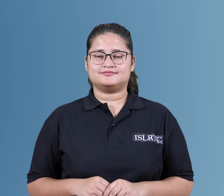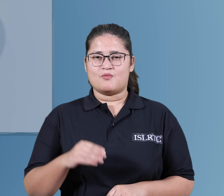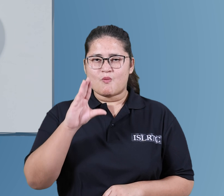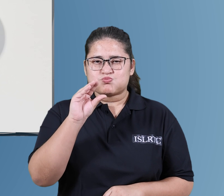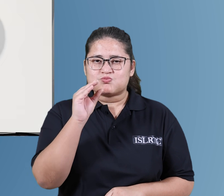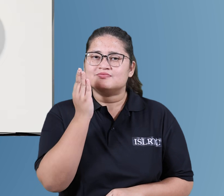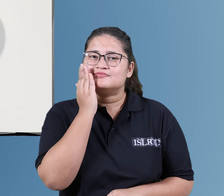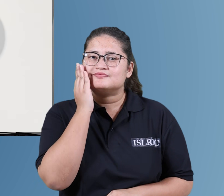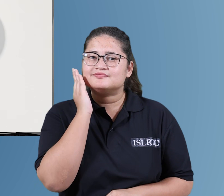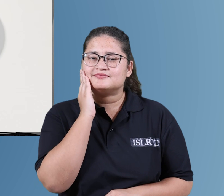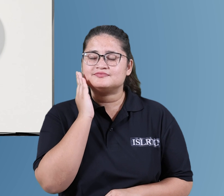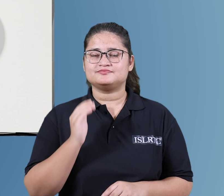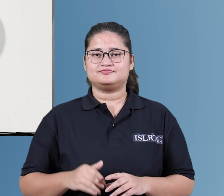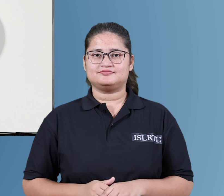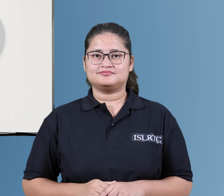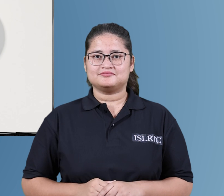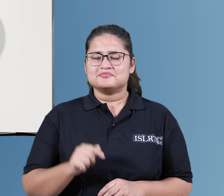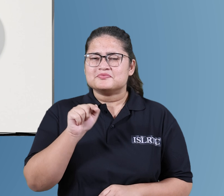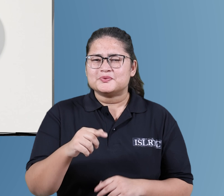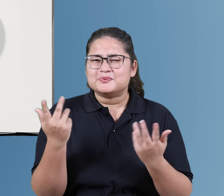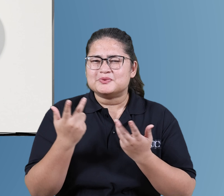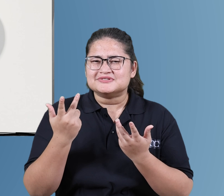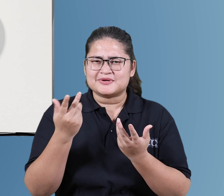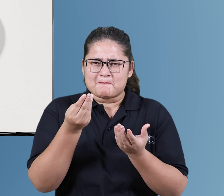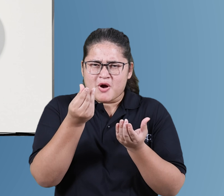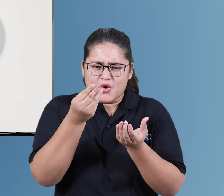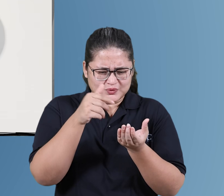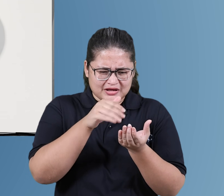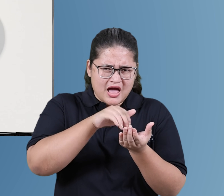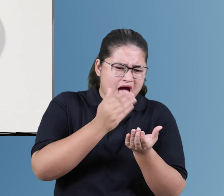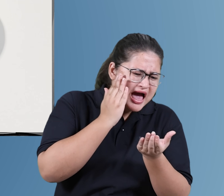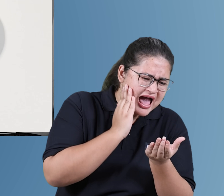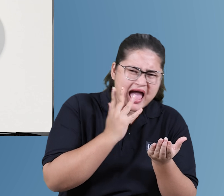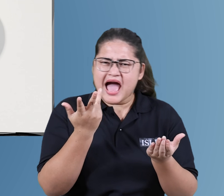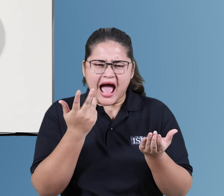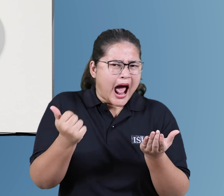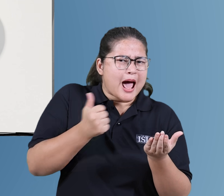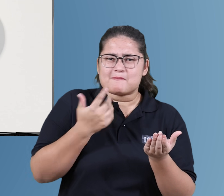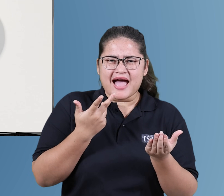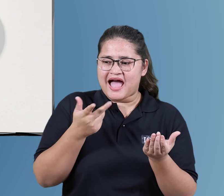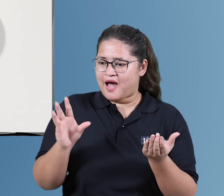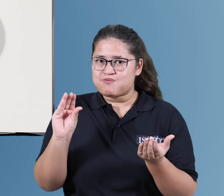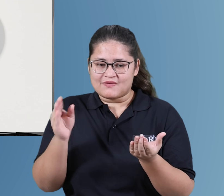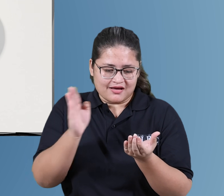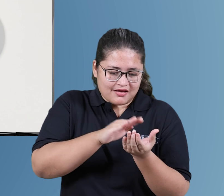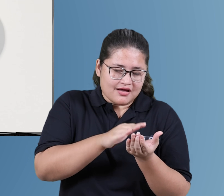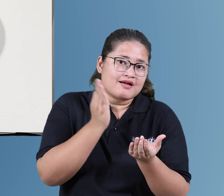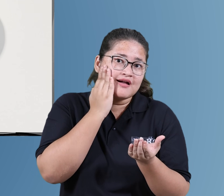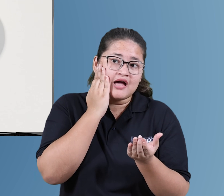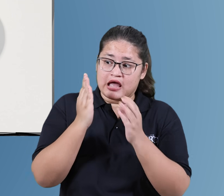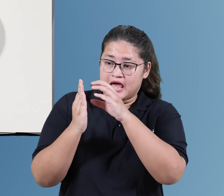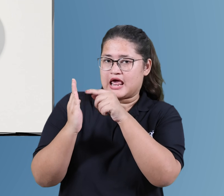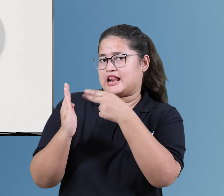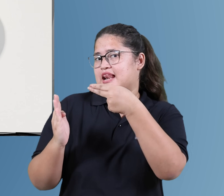Powderpuff A soft applicator used to apply face powder.